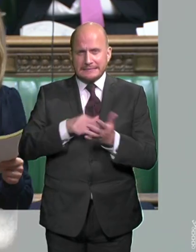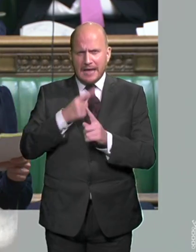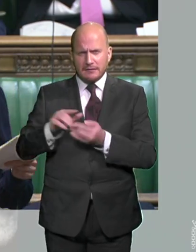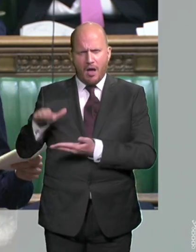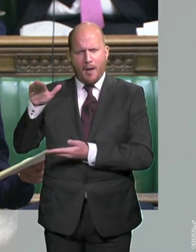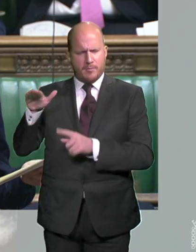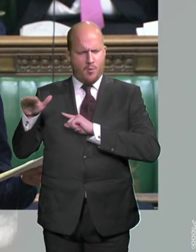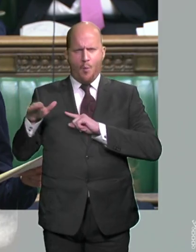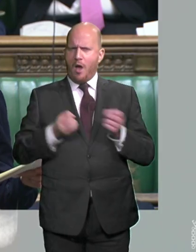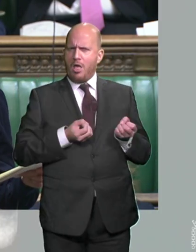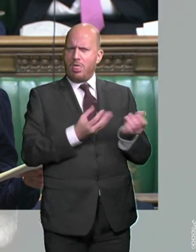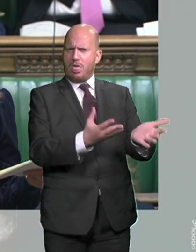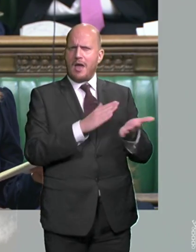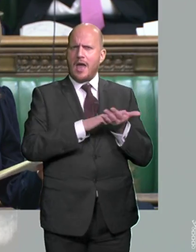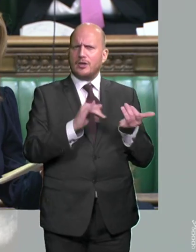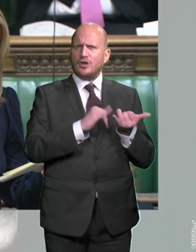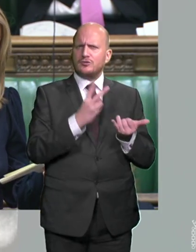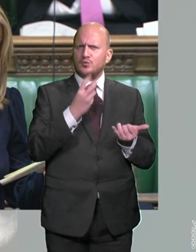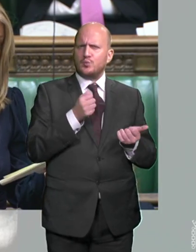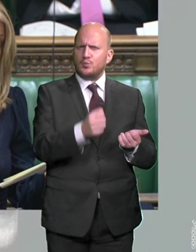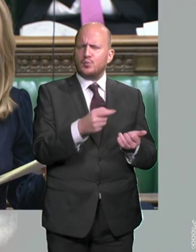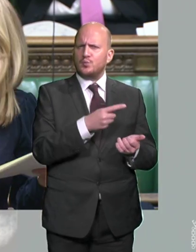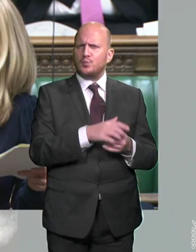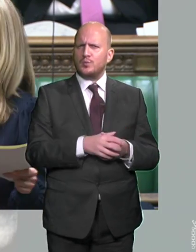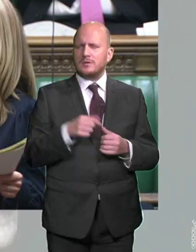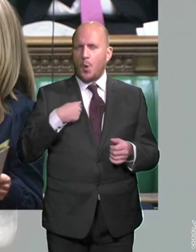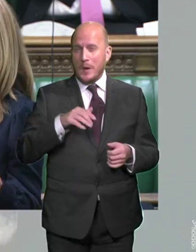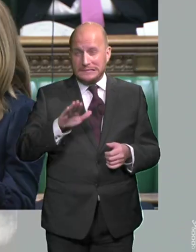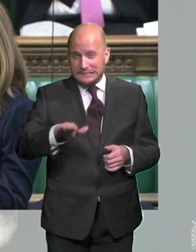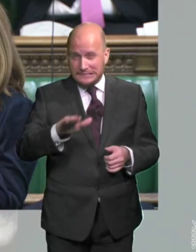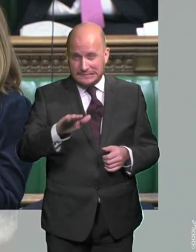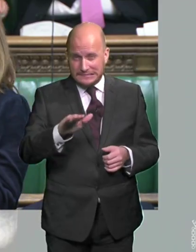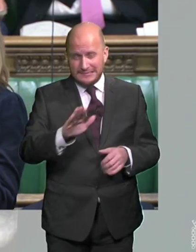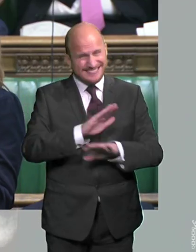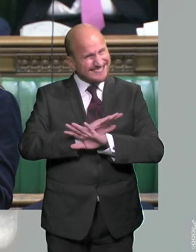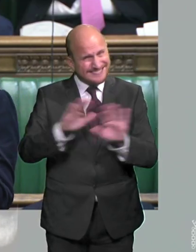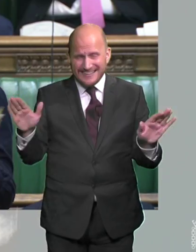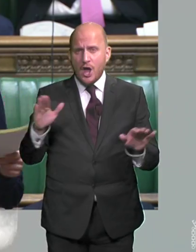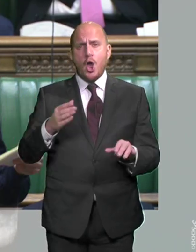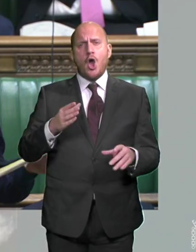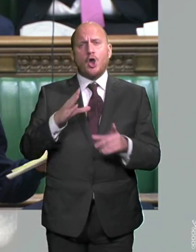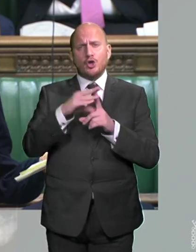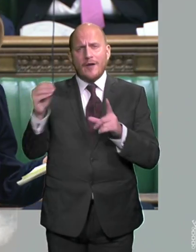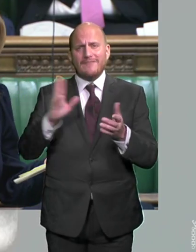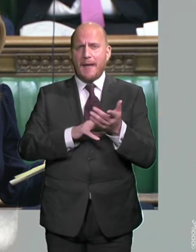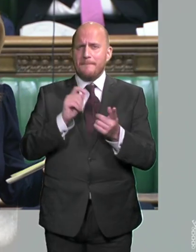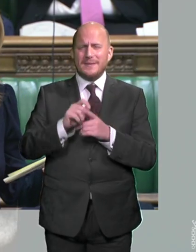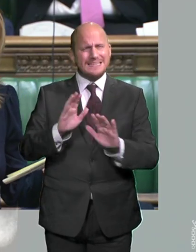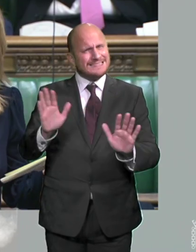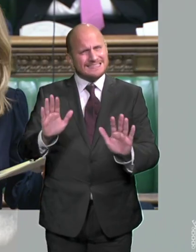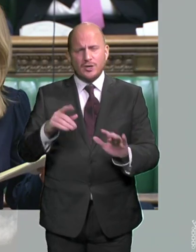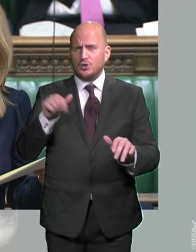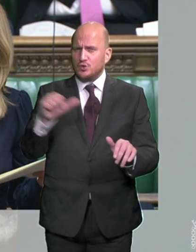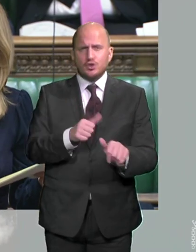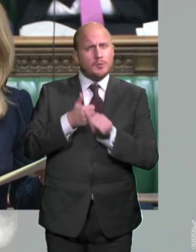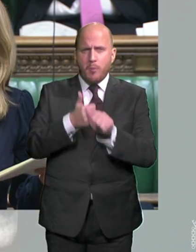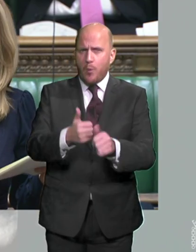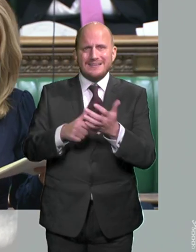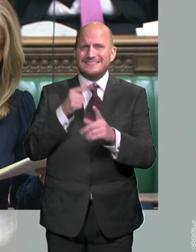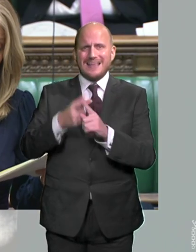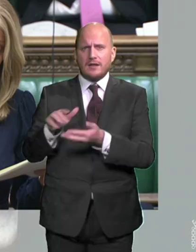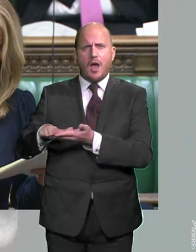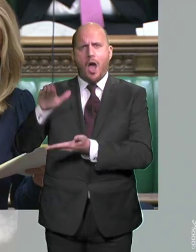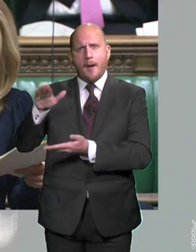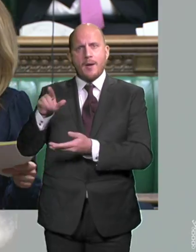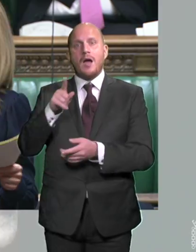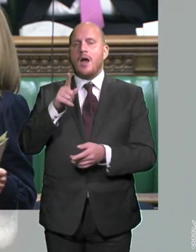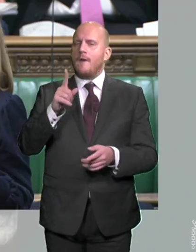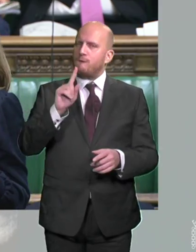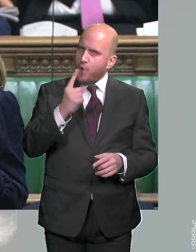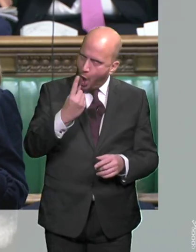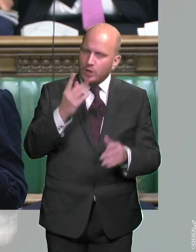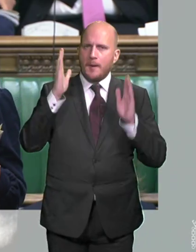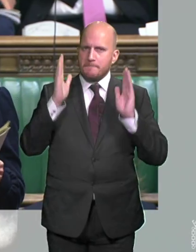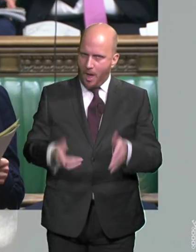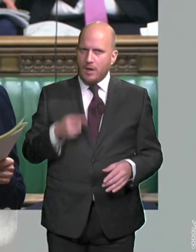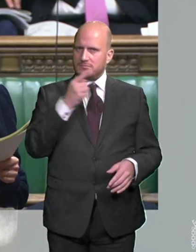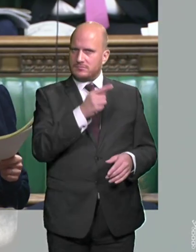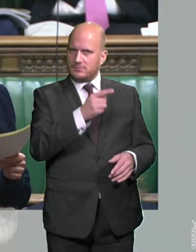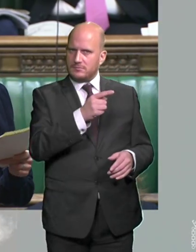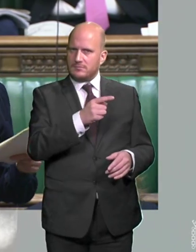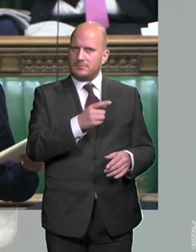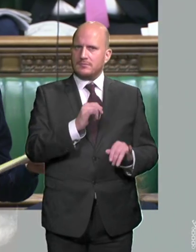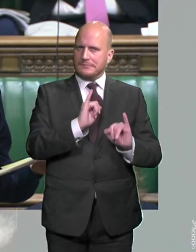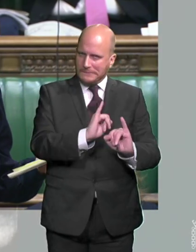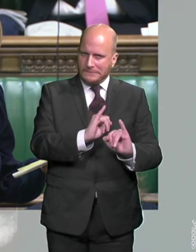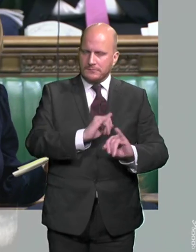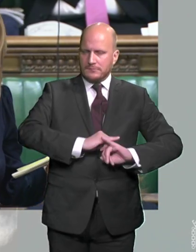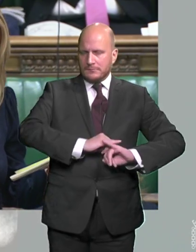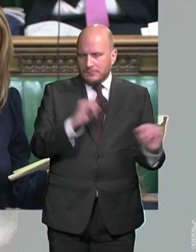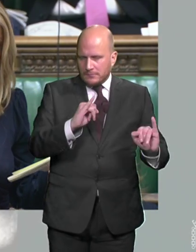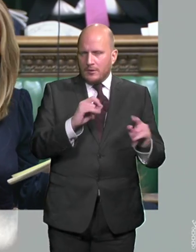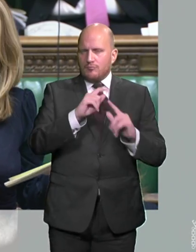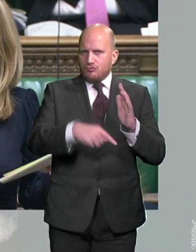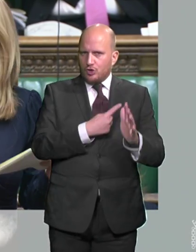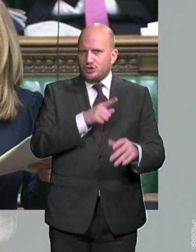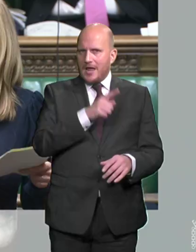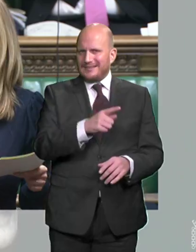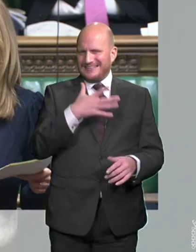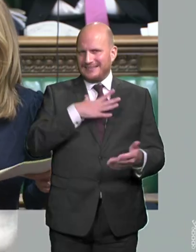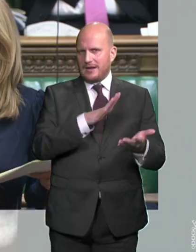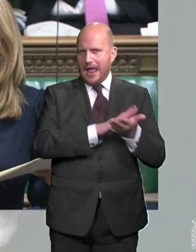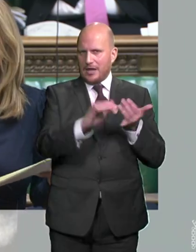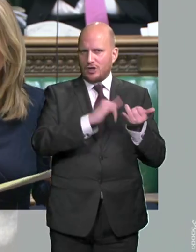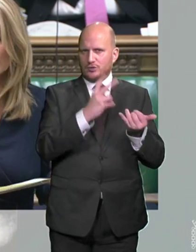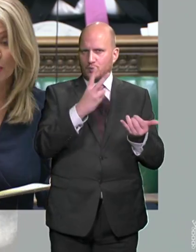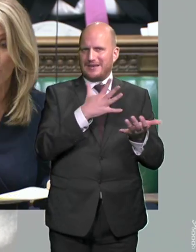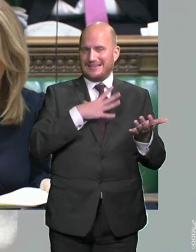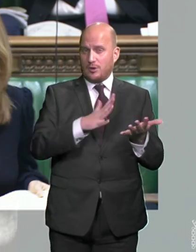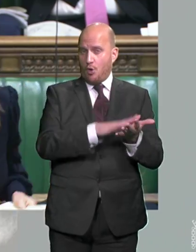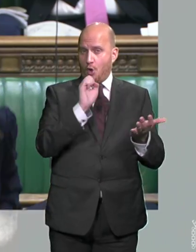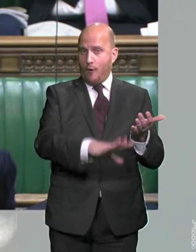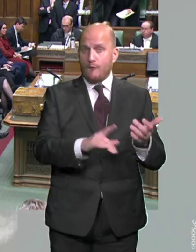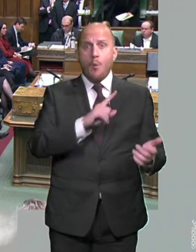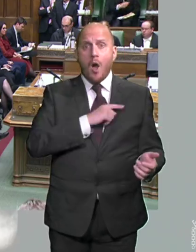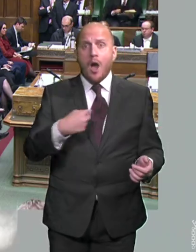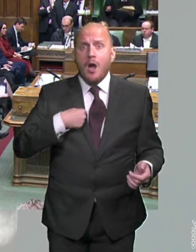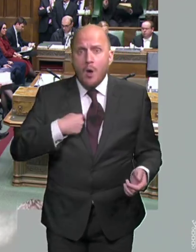So can I gently urge the Deputy Prime Minister not to ask Conservative MPs to support any tax rises unless and until this unnecessary vanity project is scrapped, because I for one will not support them?